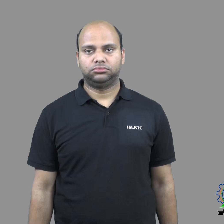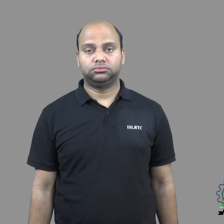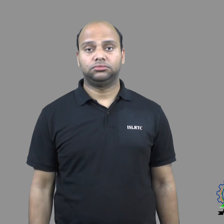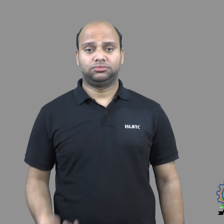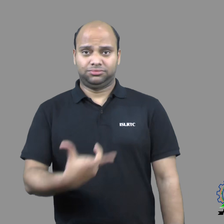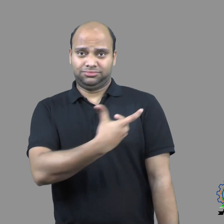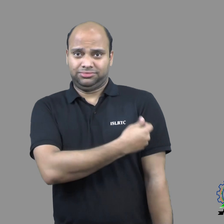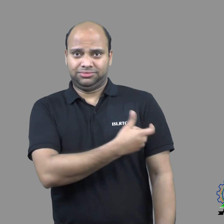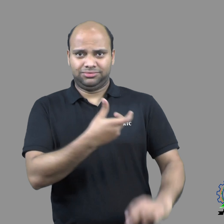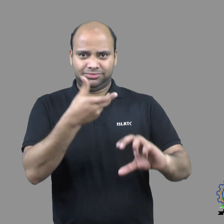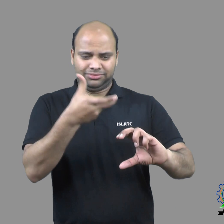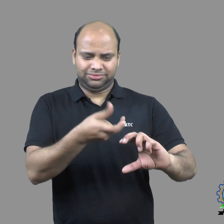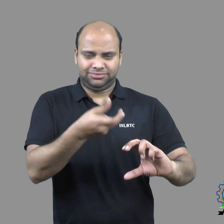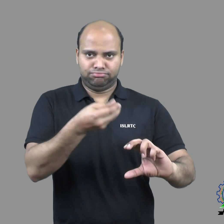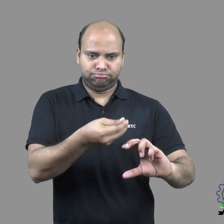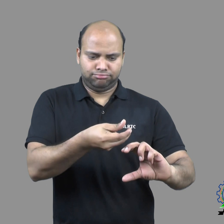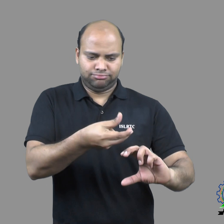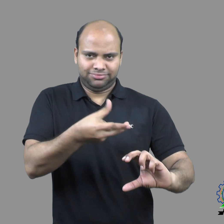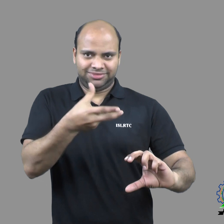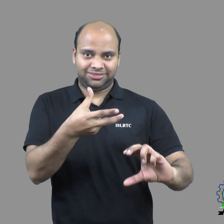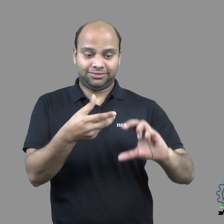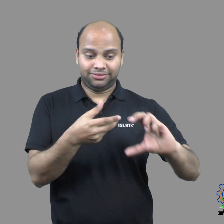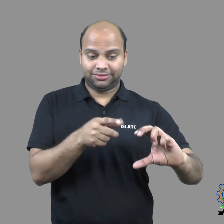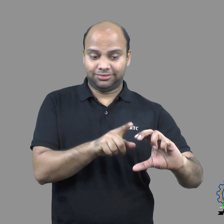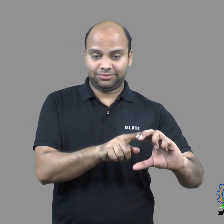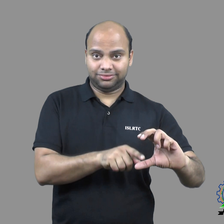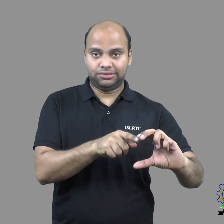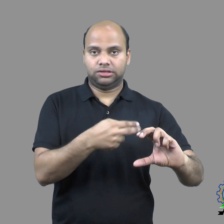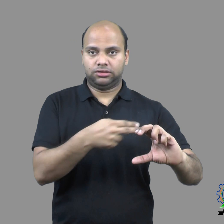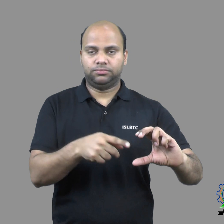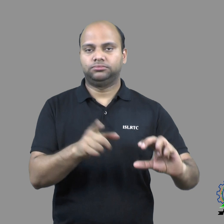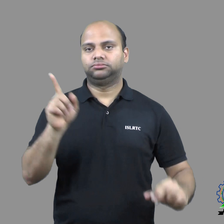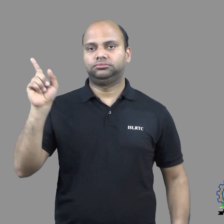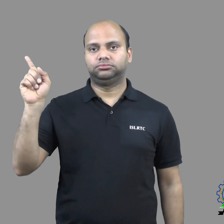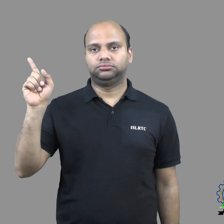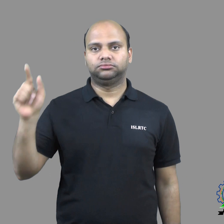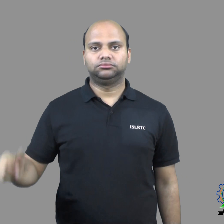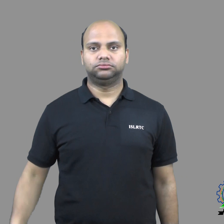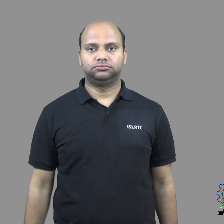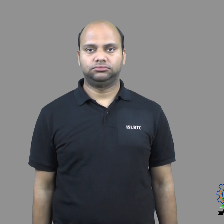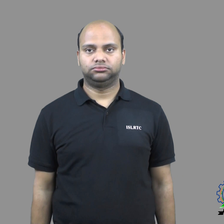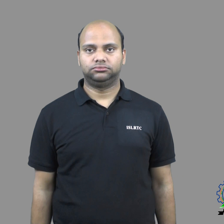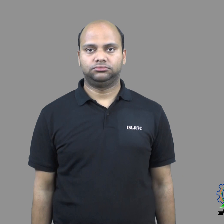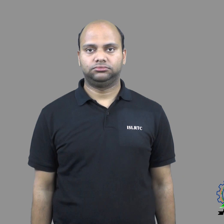Vaccine